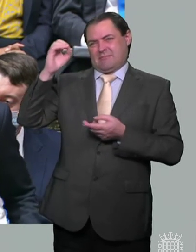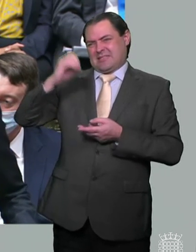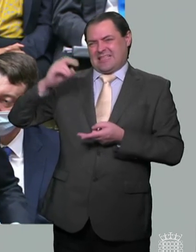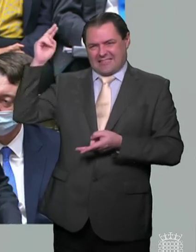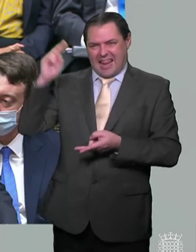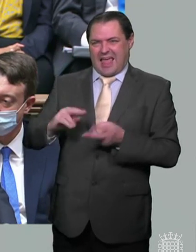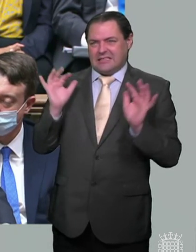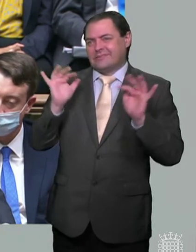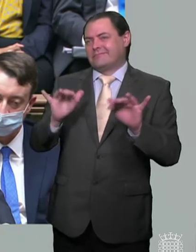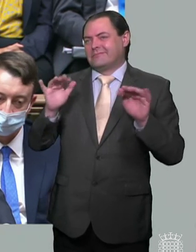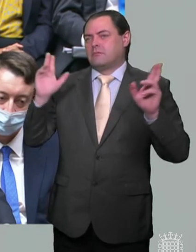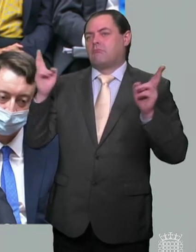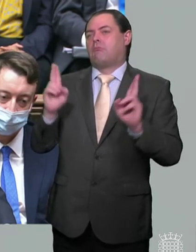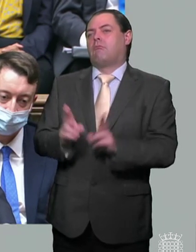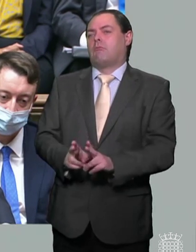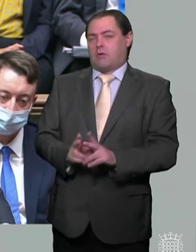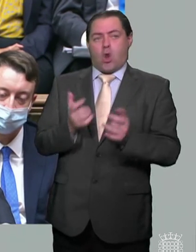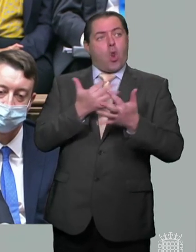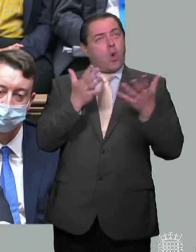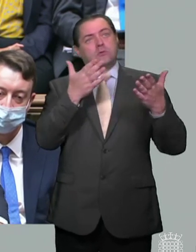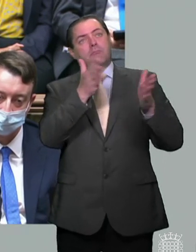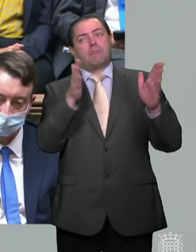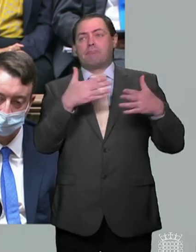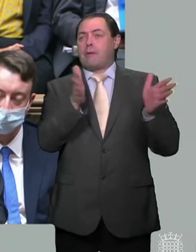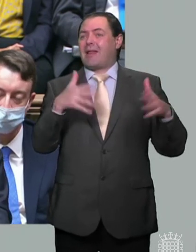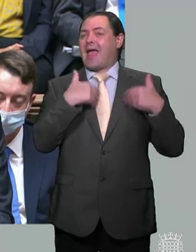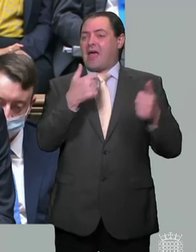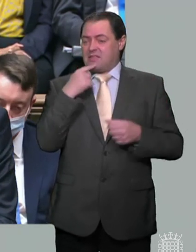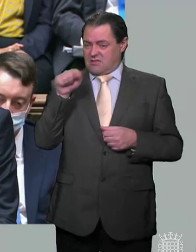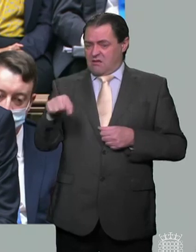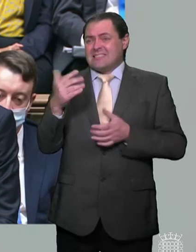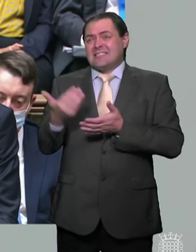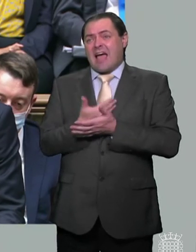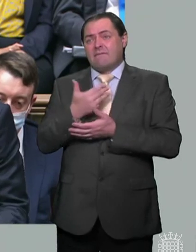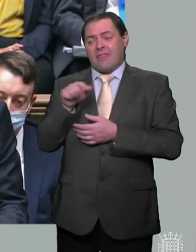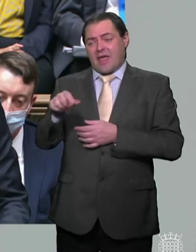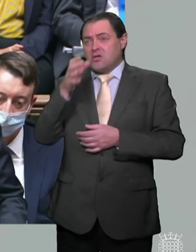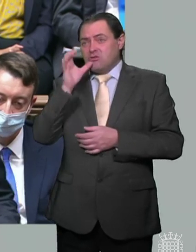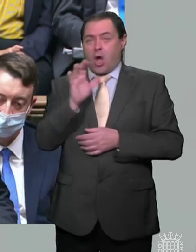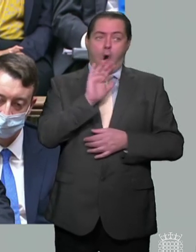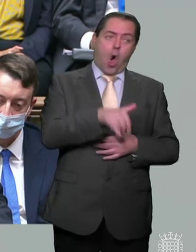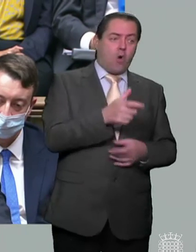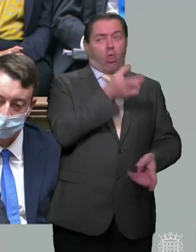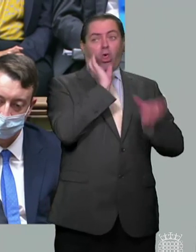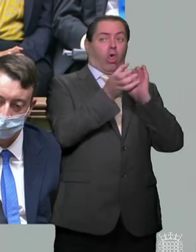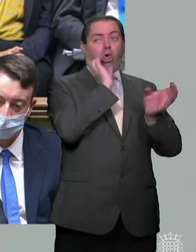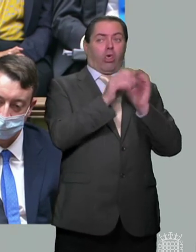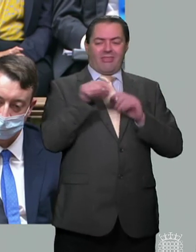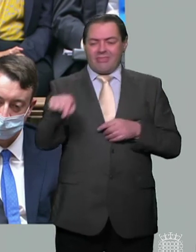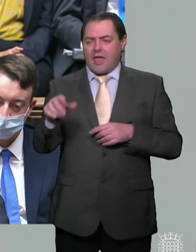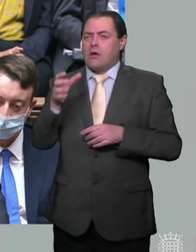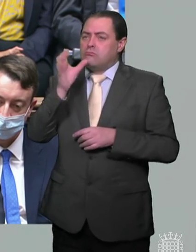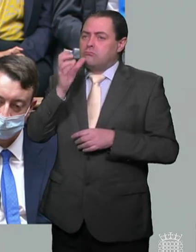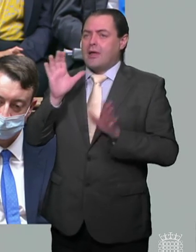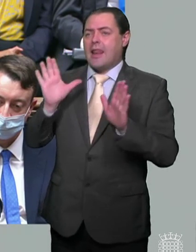Many public health bodies recognise that pubs are often safer drinking environments than being at home.